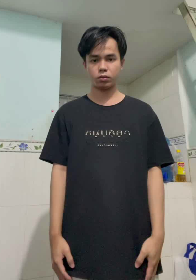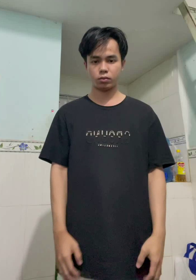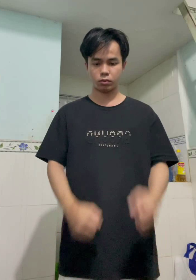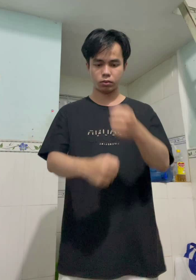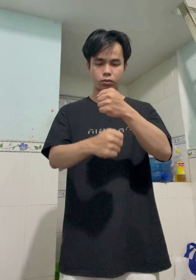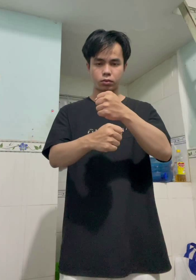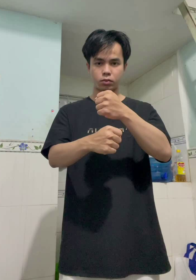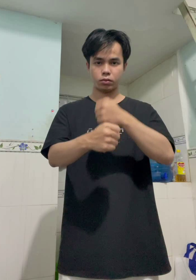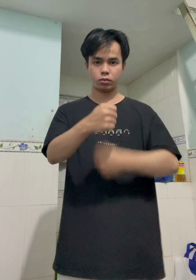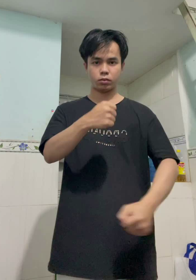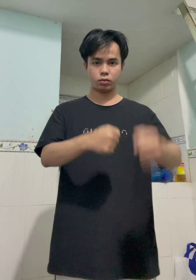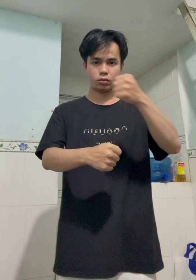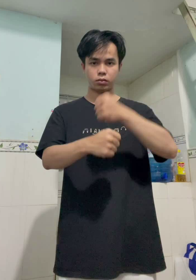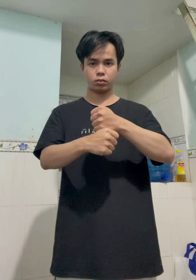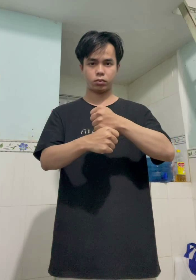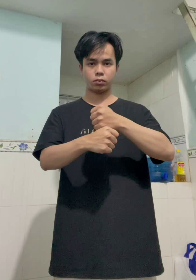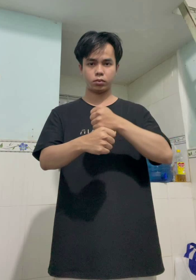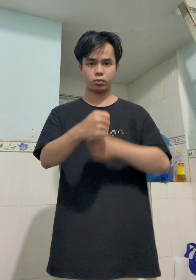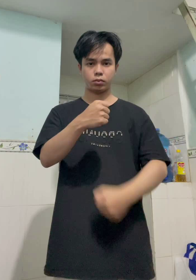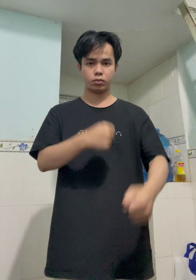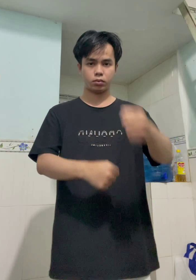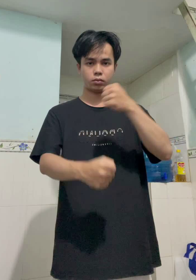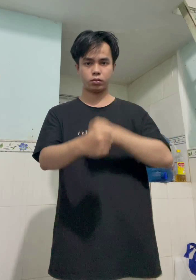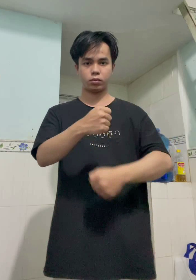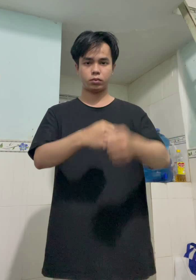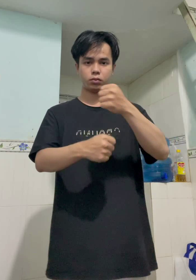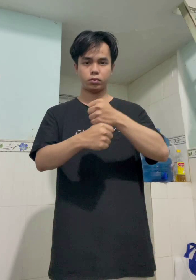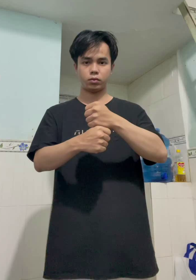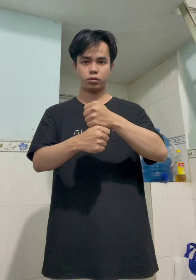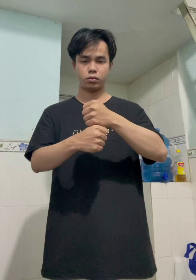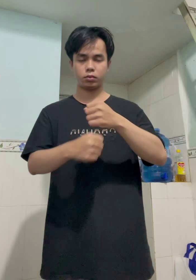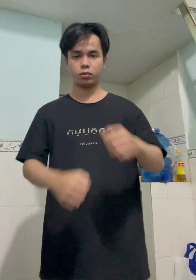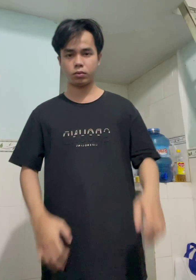quanh nam